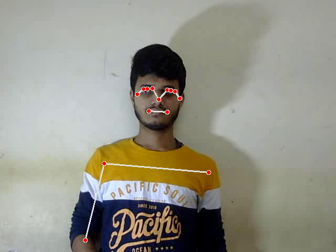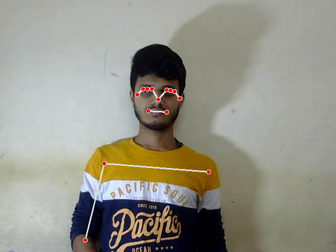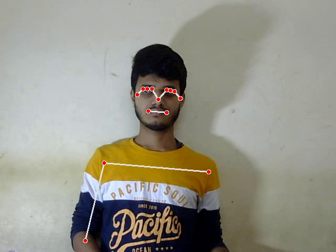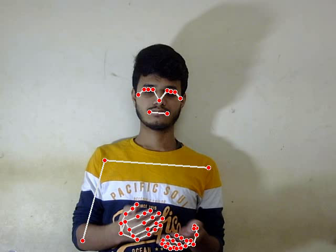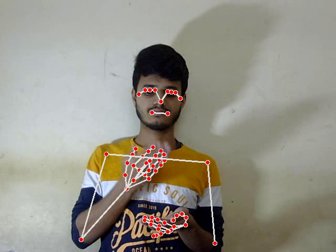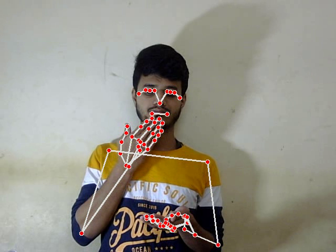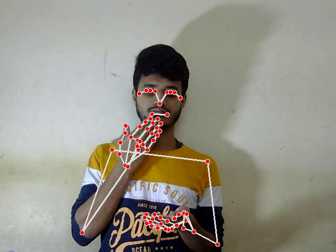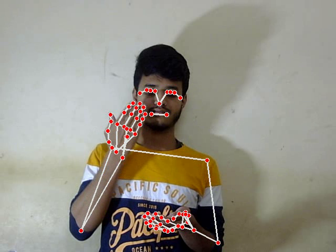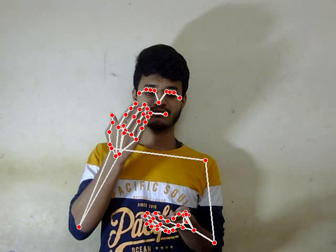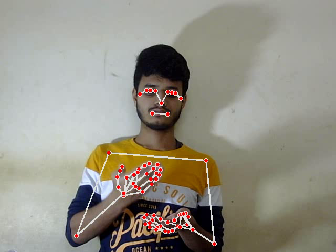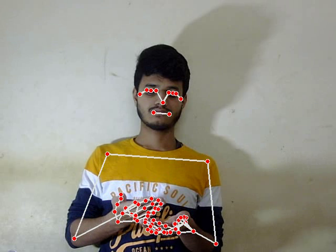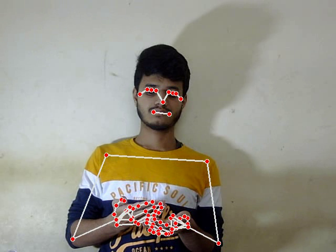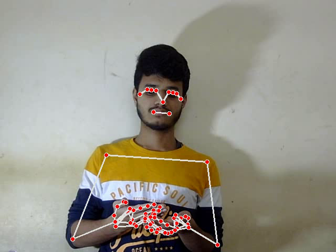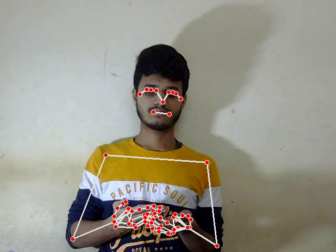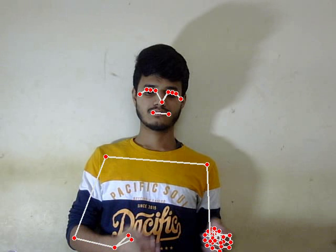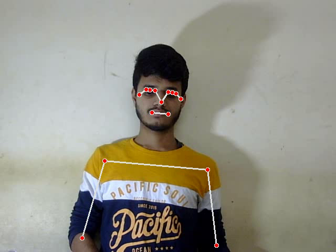good